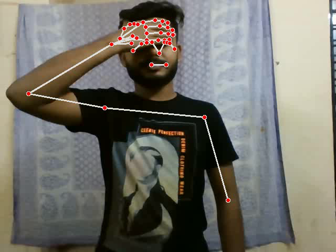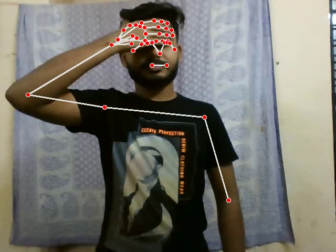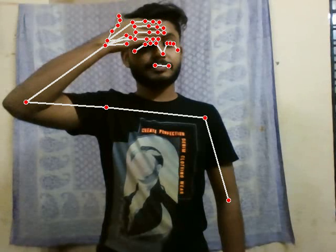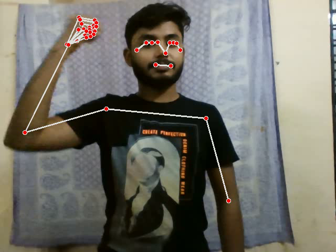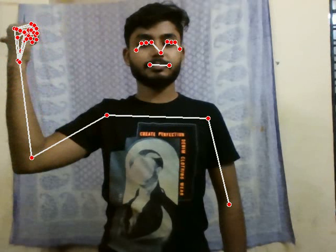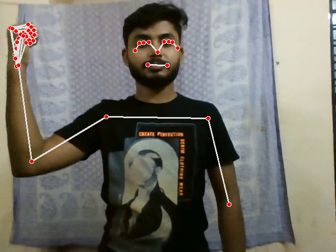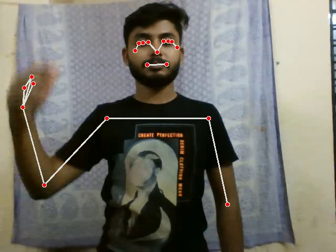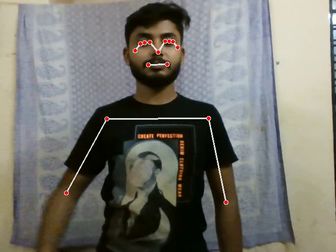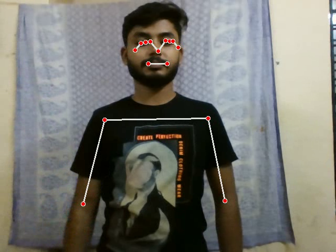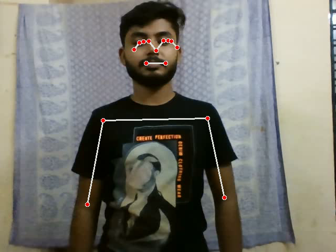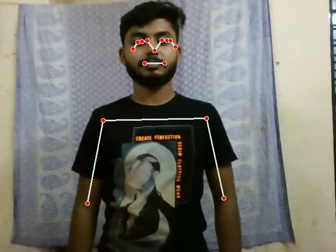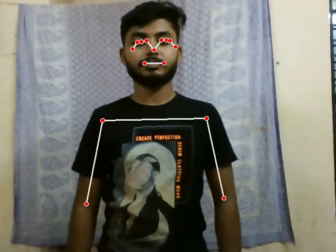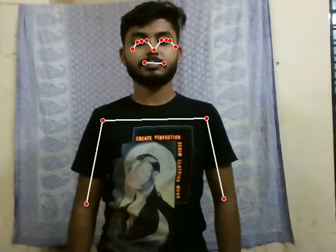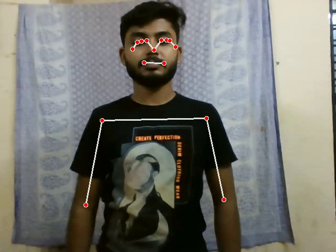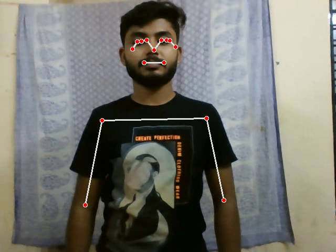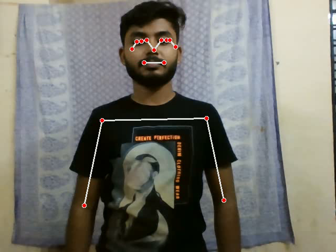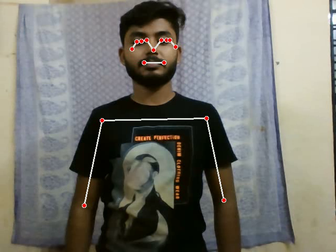forget